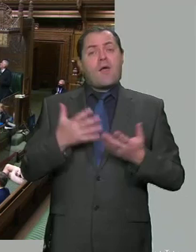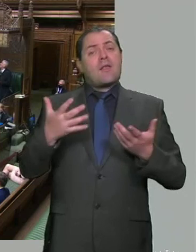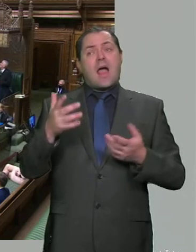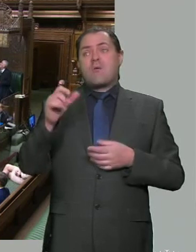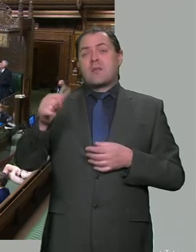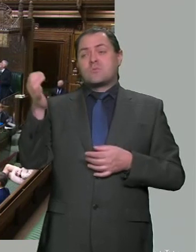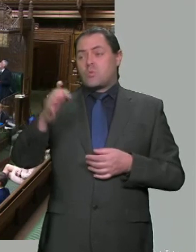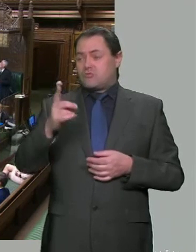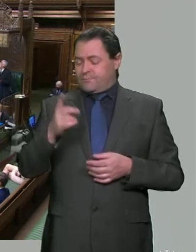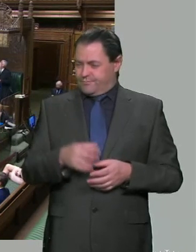corporation tax. Which side are they on? They have got to make their minds up.